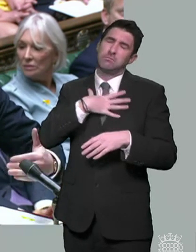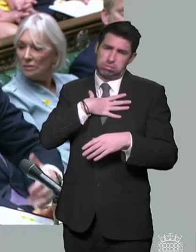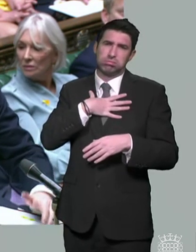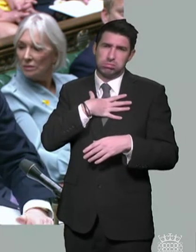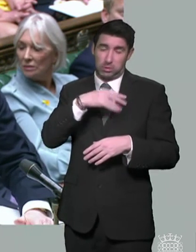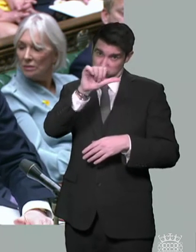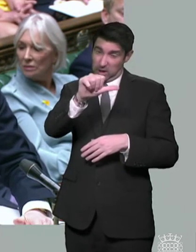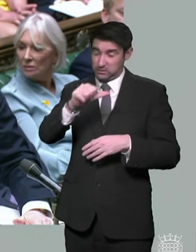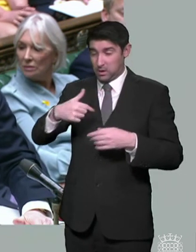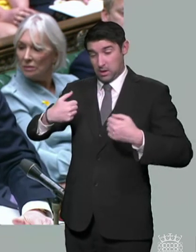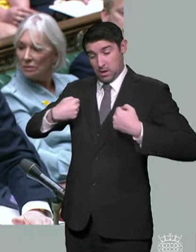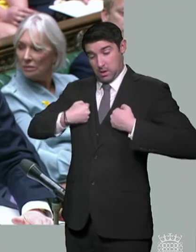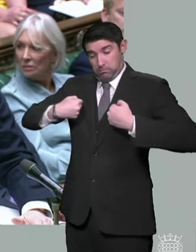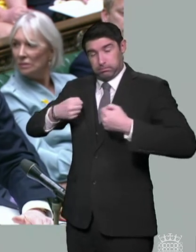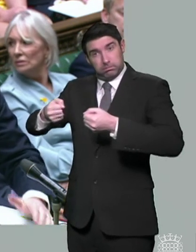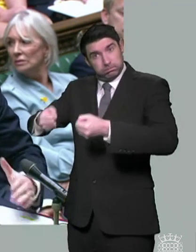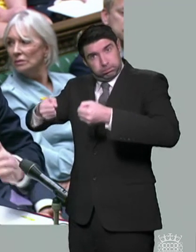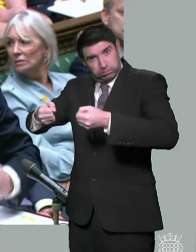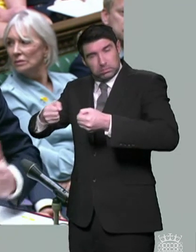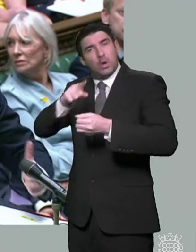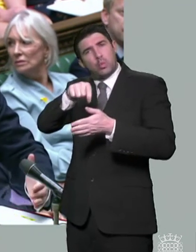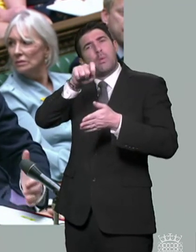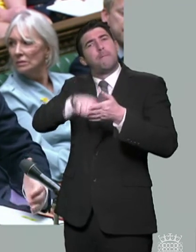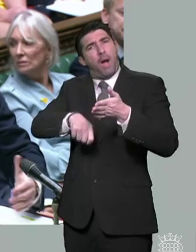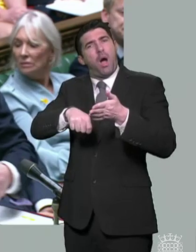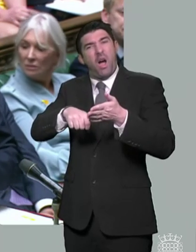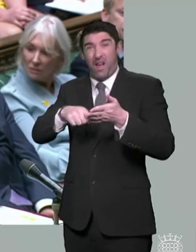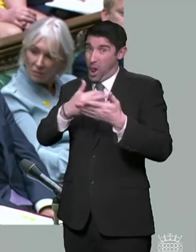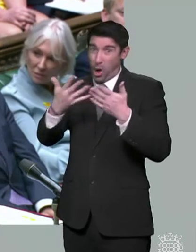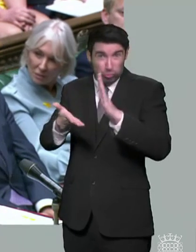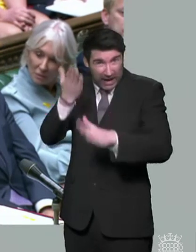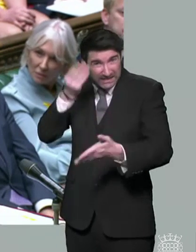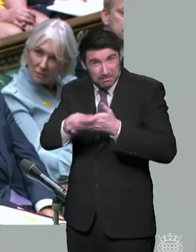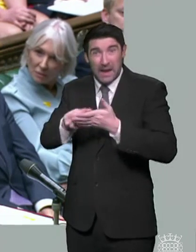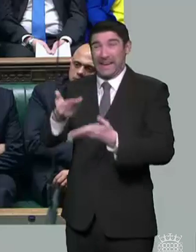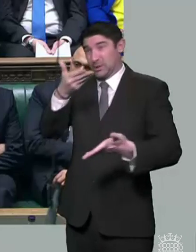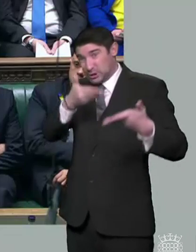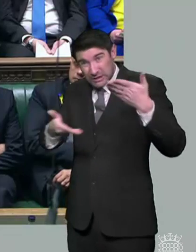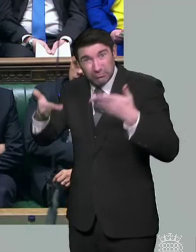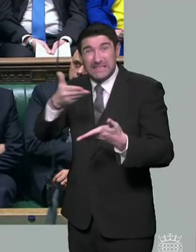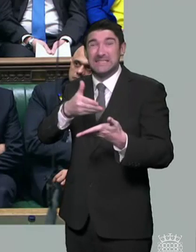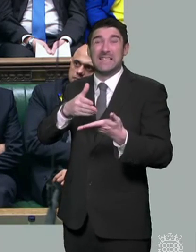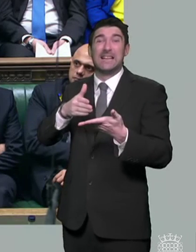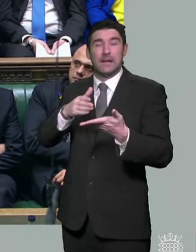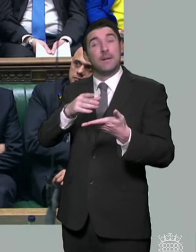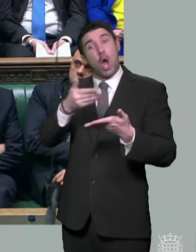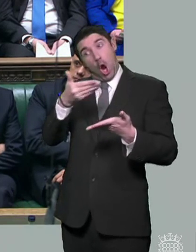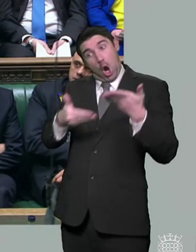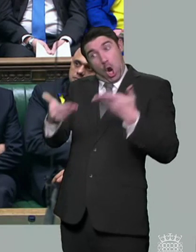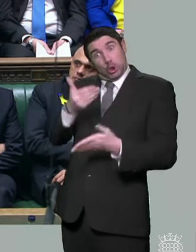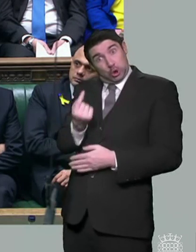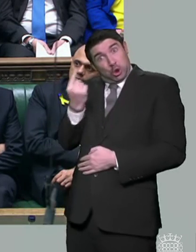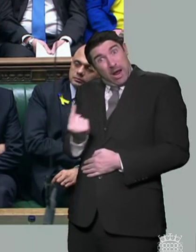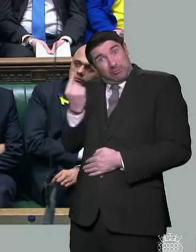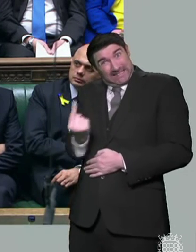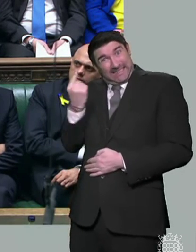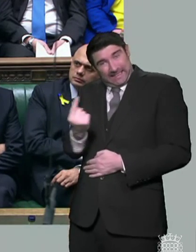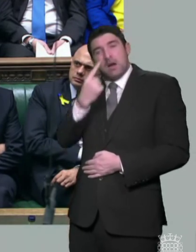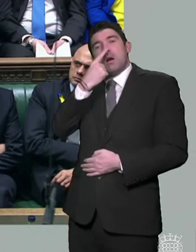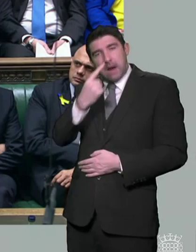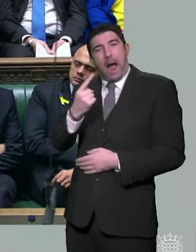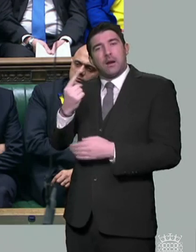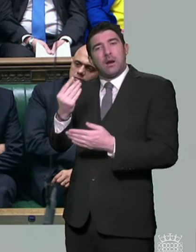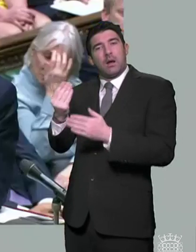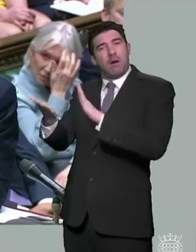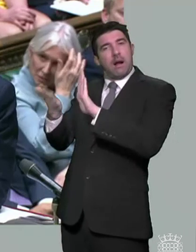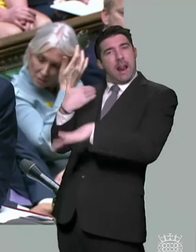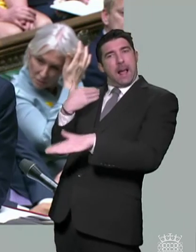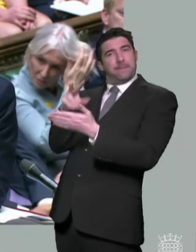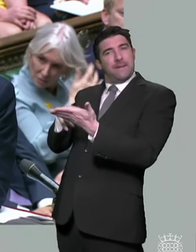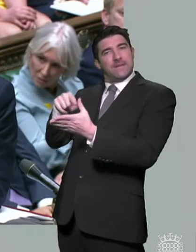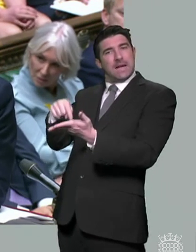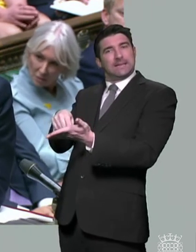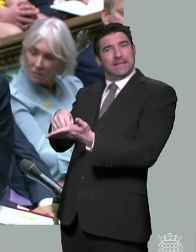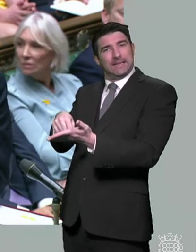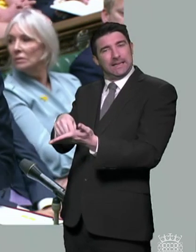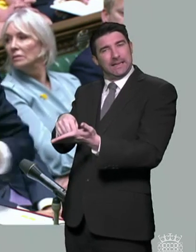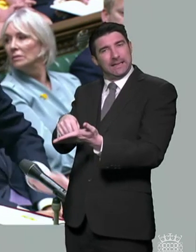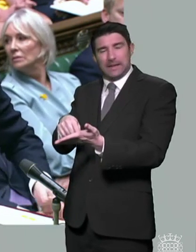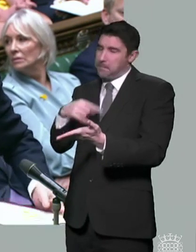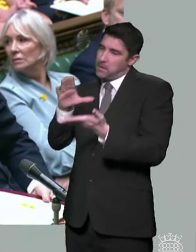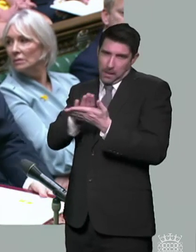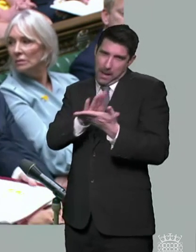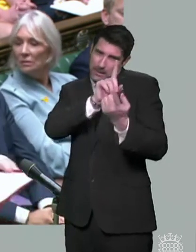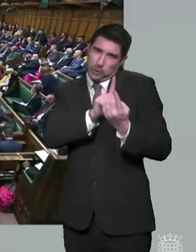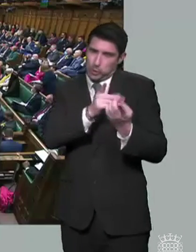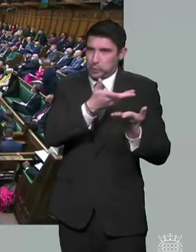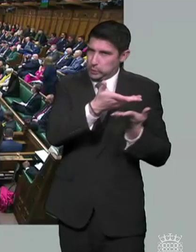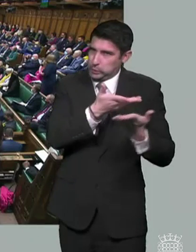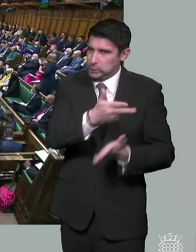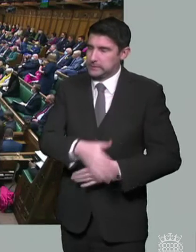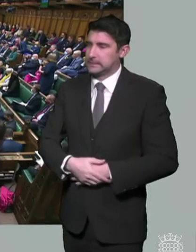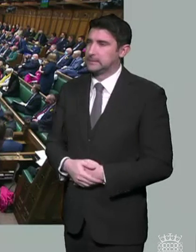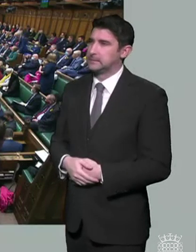At the moment, defibrillators are bought through voluntary contributions and donated to charities that may be eligible for VAT relief, but I am very happy to meet her to discuss the matter further.